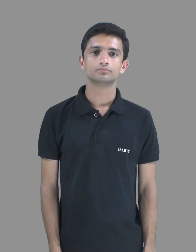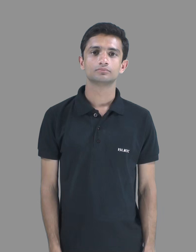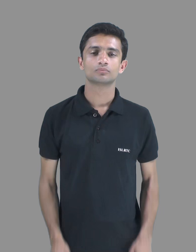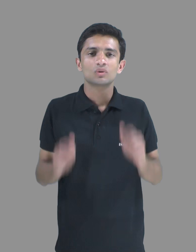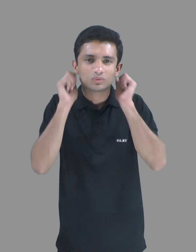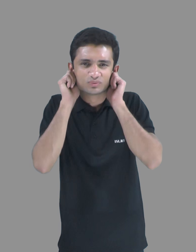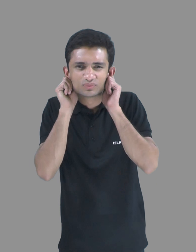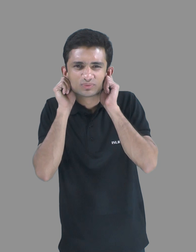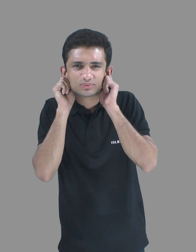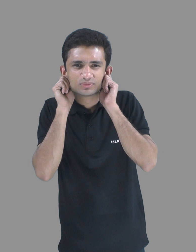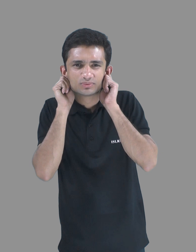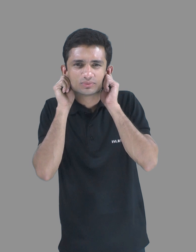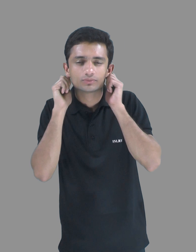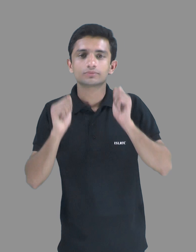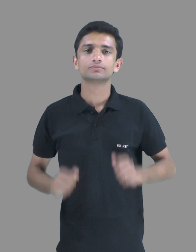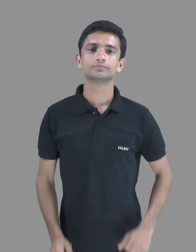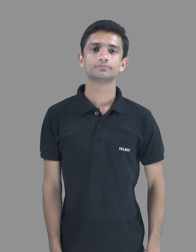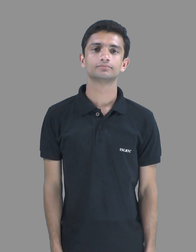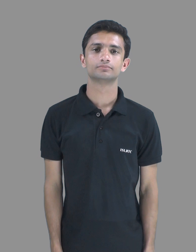Sorry